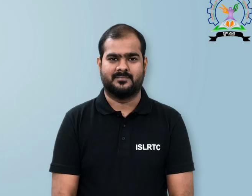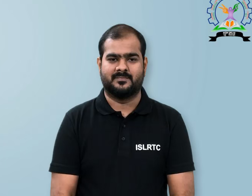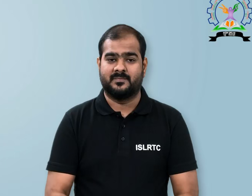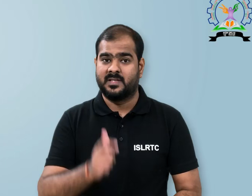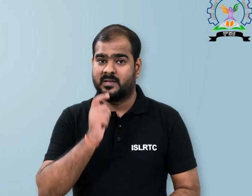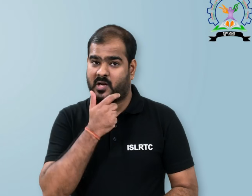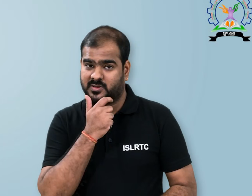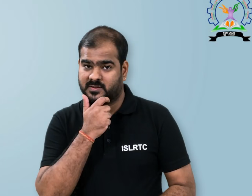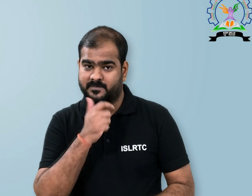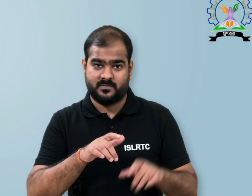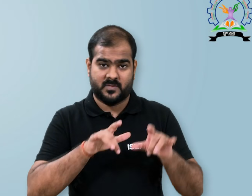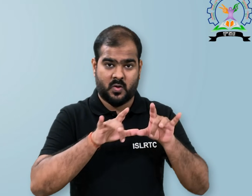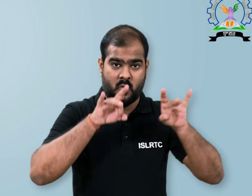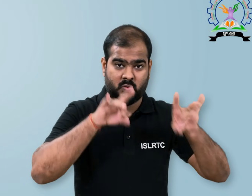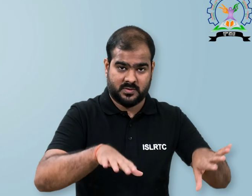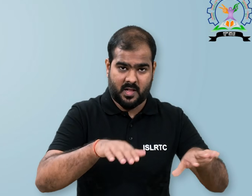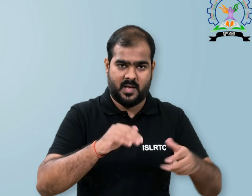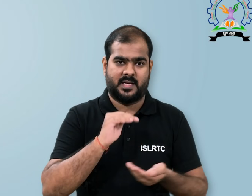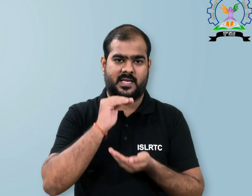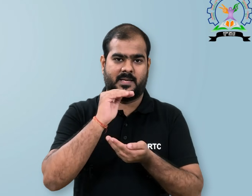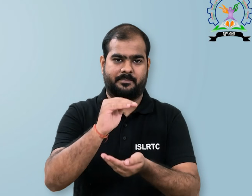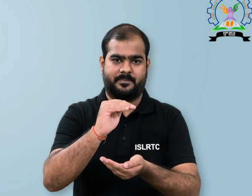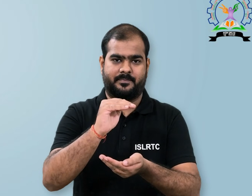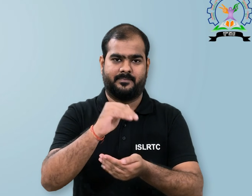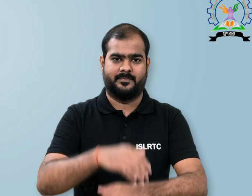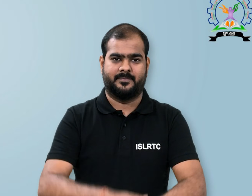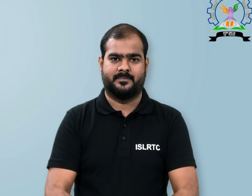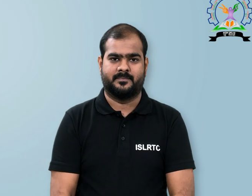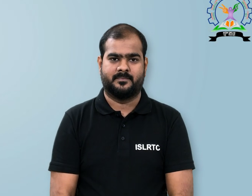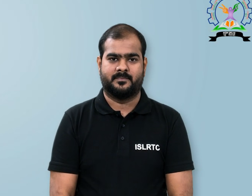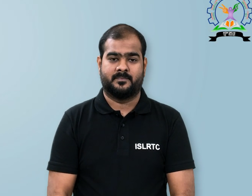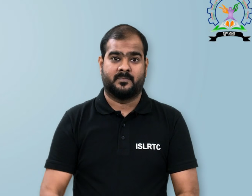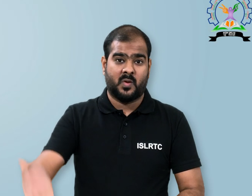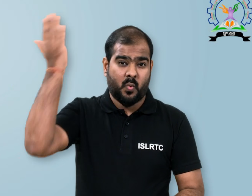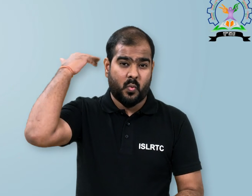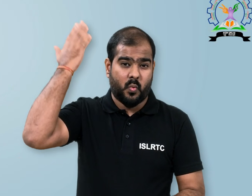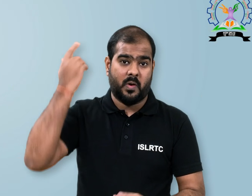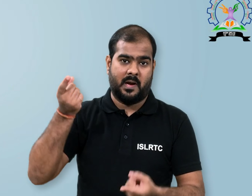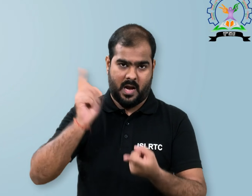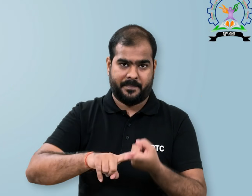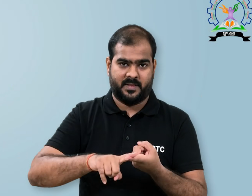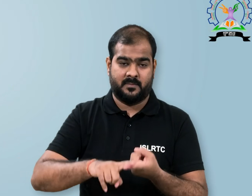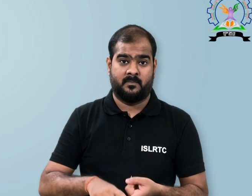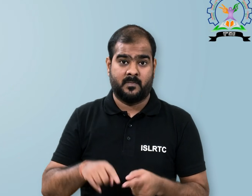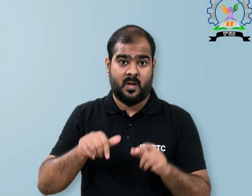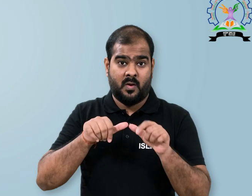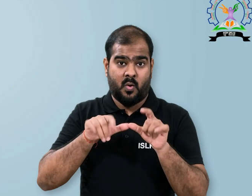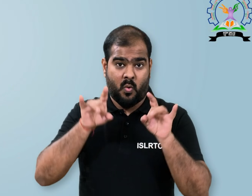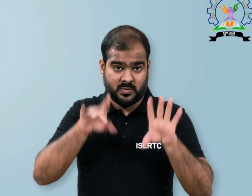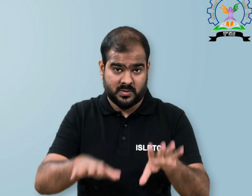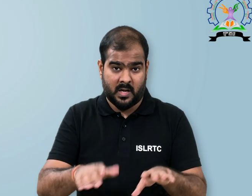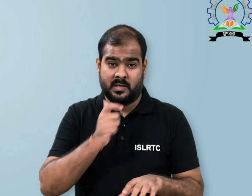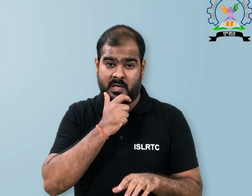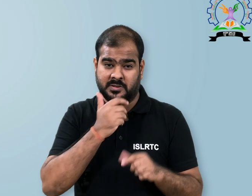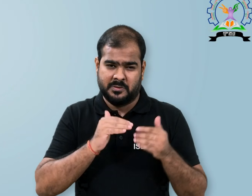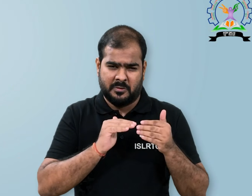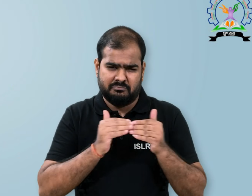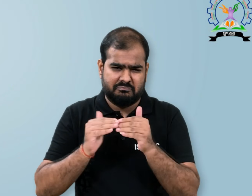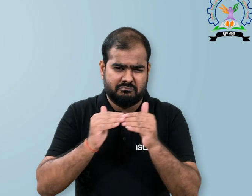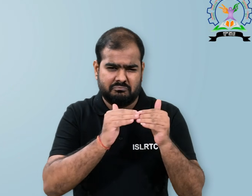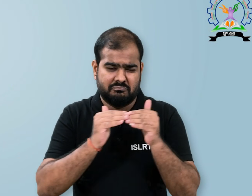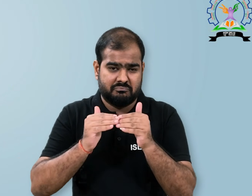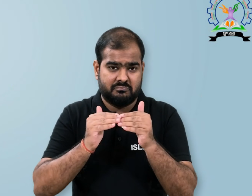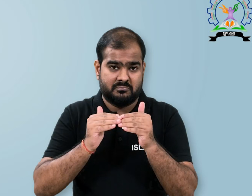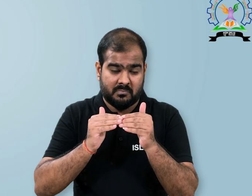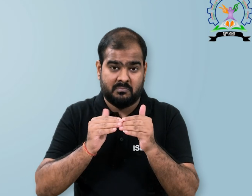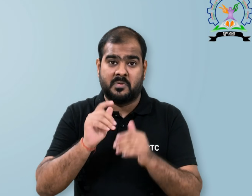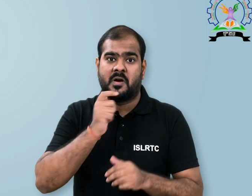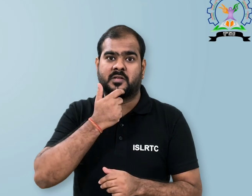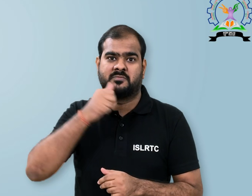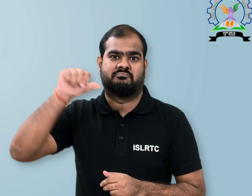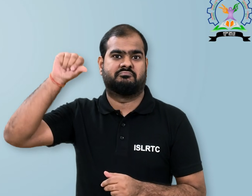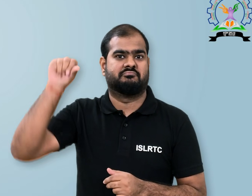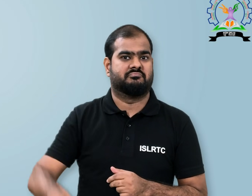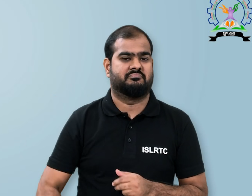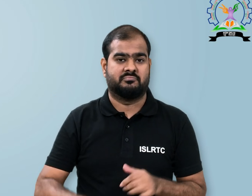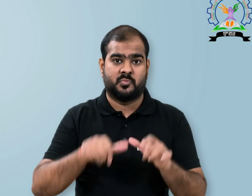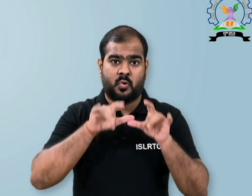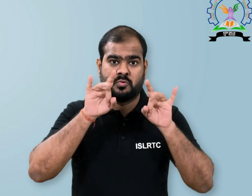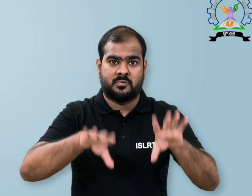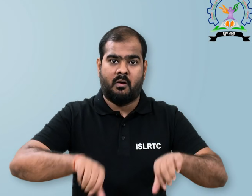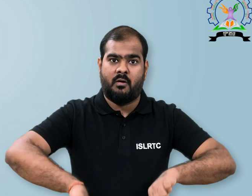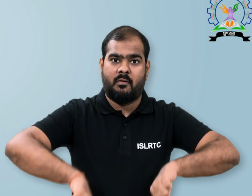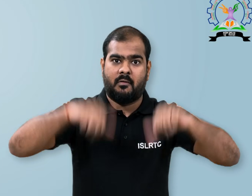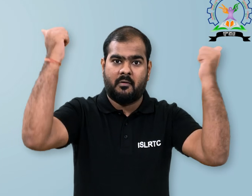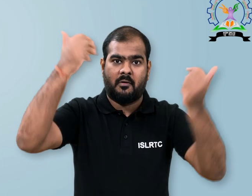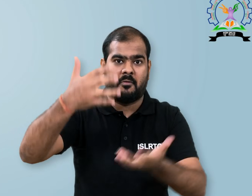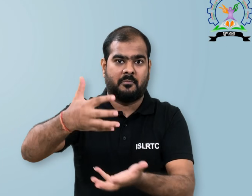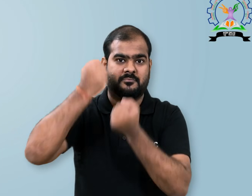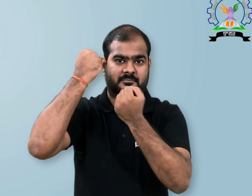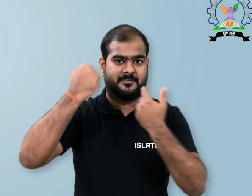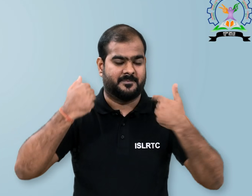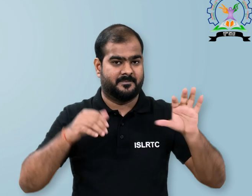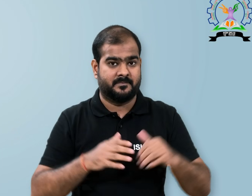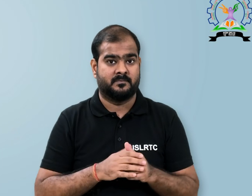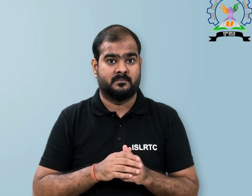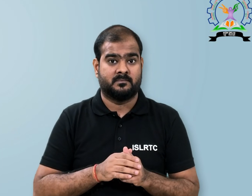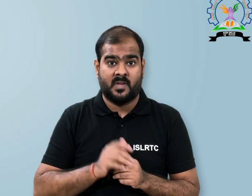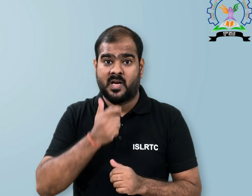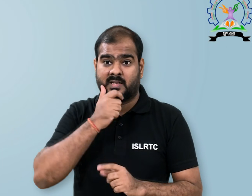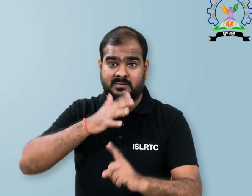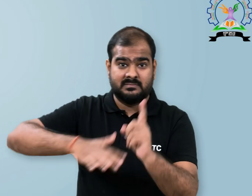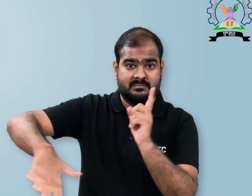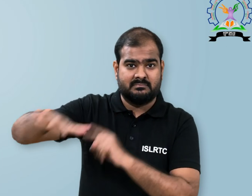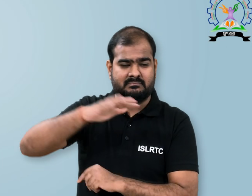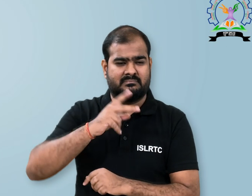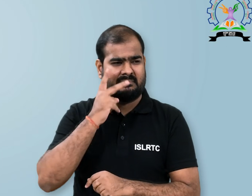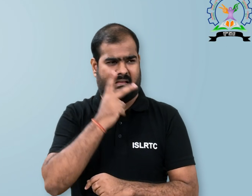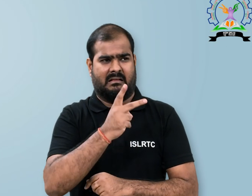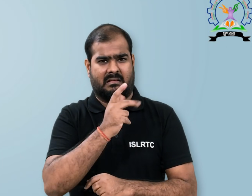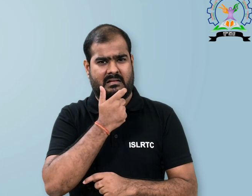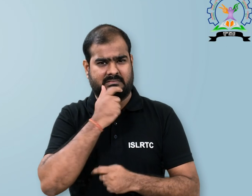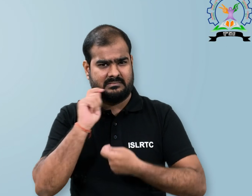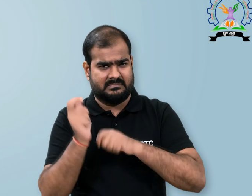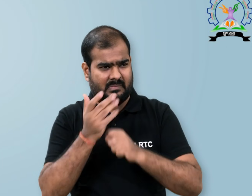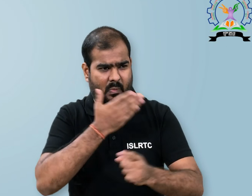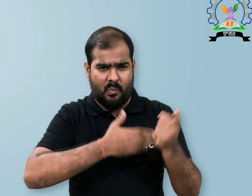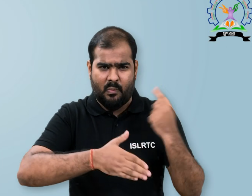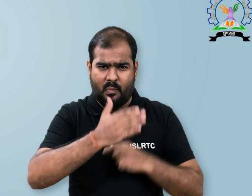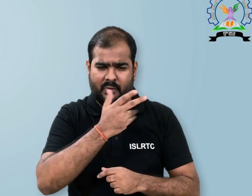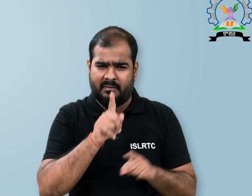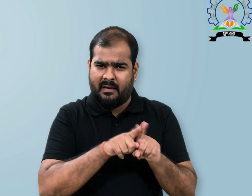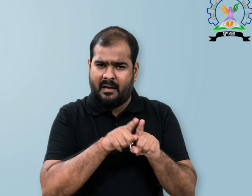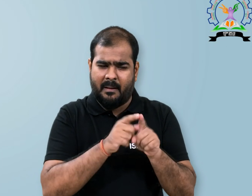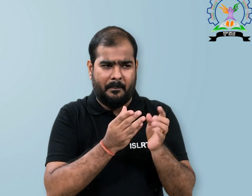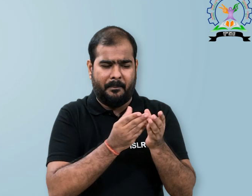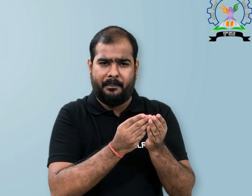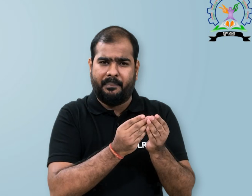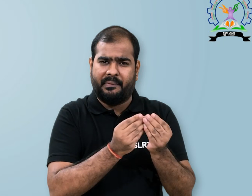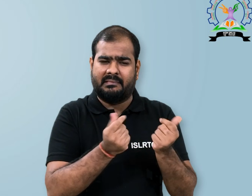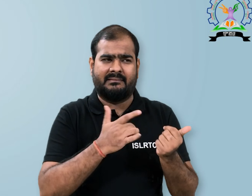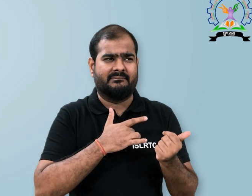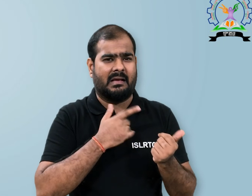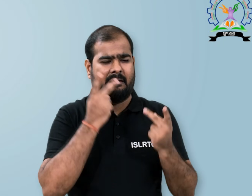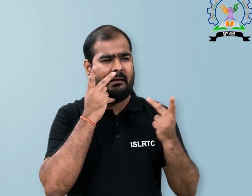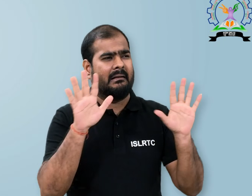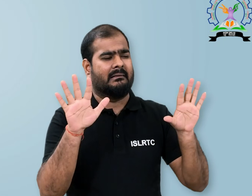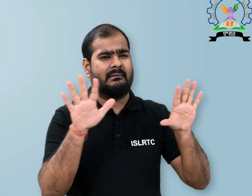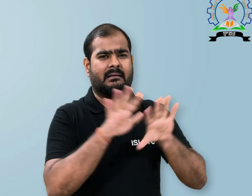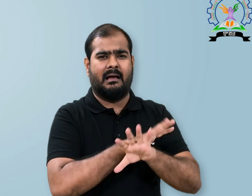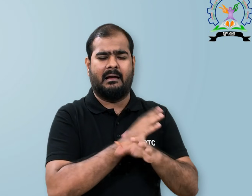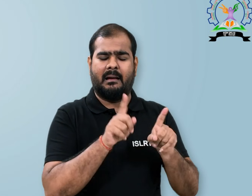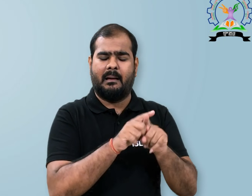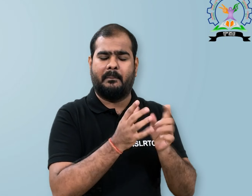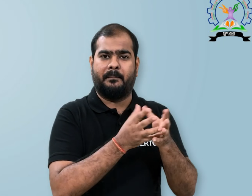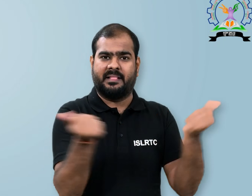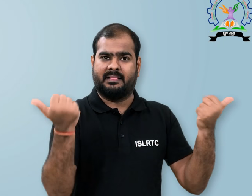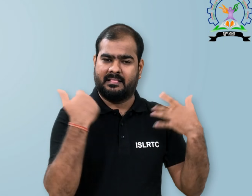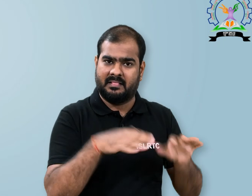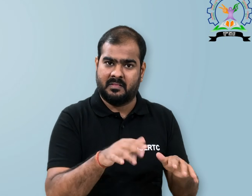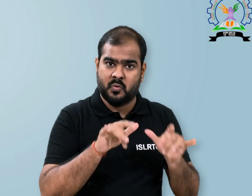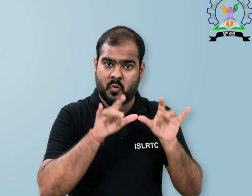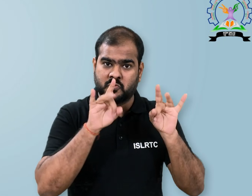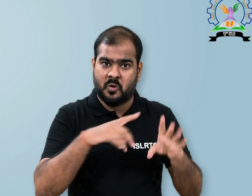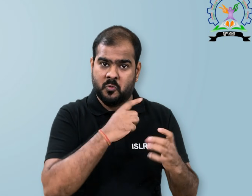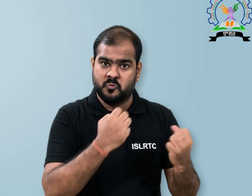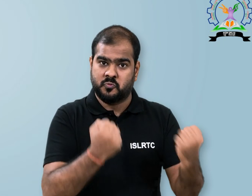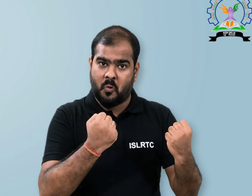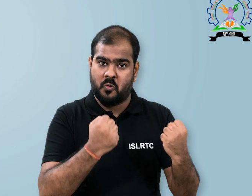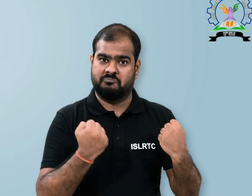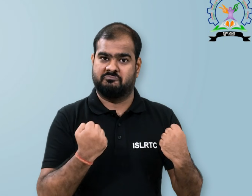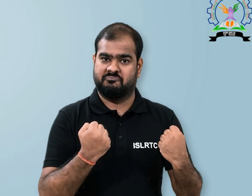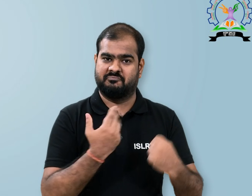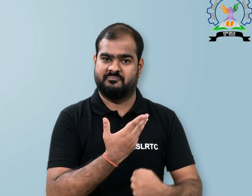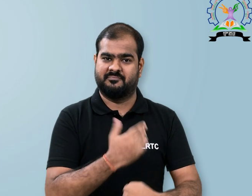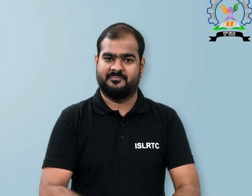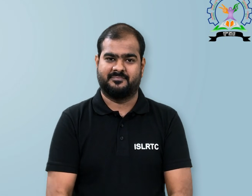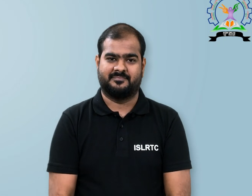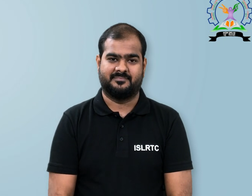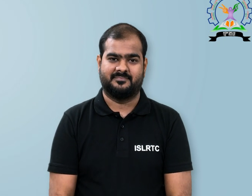Ashes The Ashes is a biennial Test cricket series between England and Australia. It began after Australia’s 1882 win in England, when a satirical obituary claimed English cricket had died and its ashes would be taken to Australia.